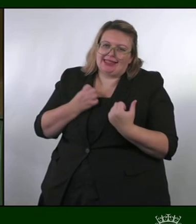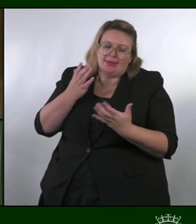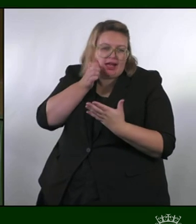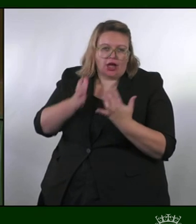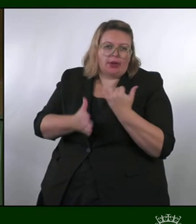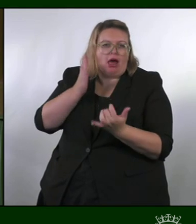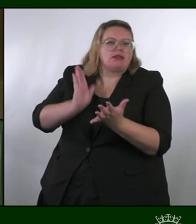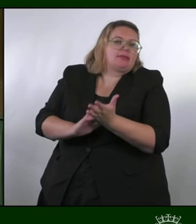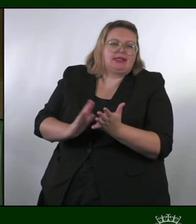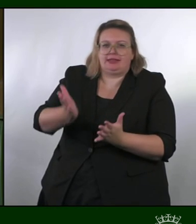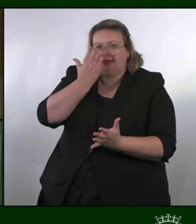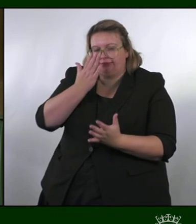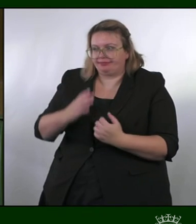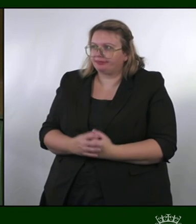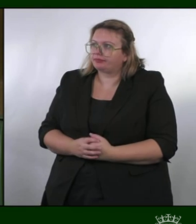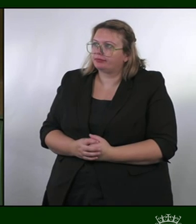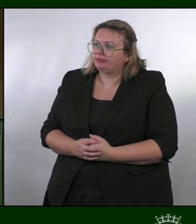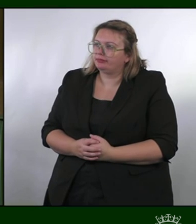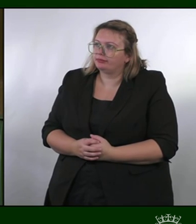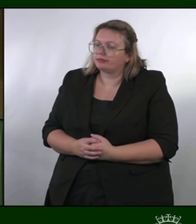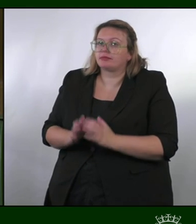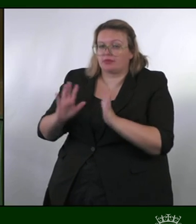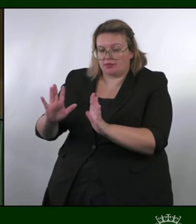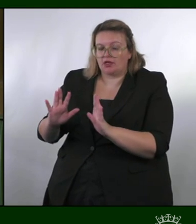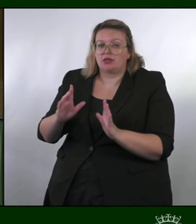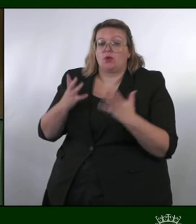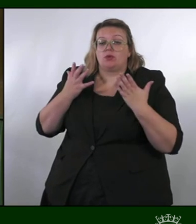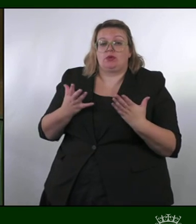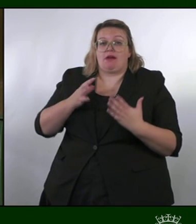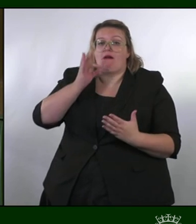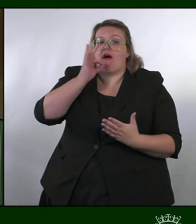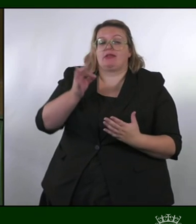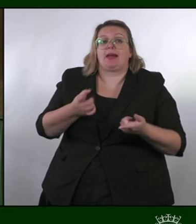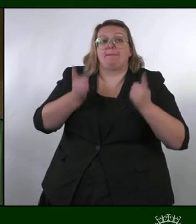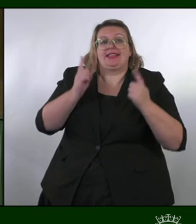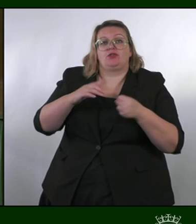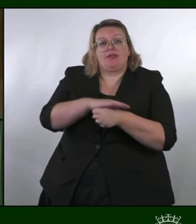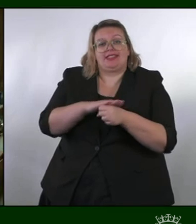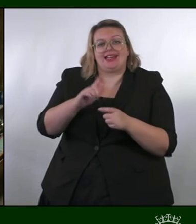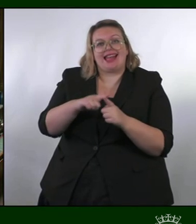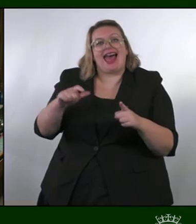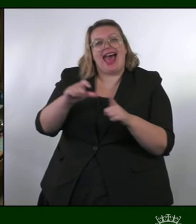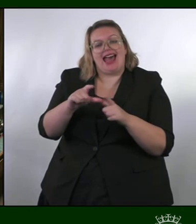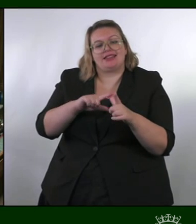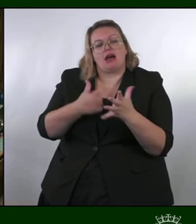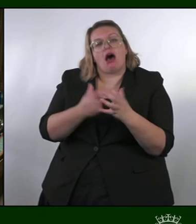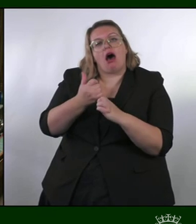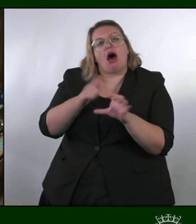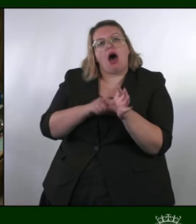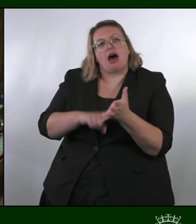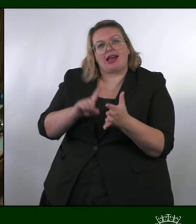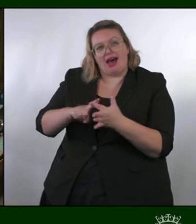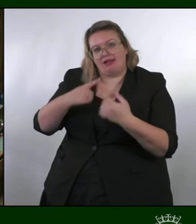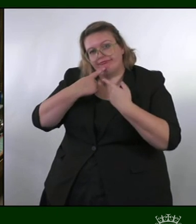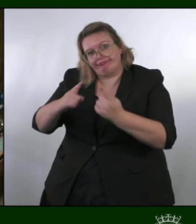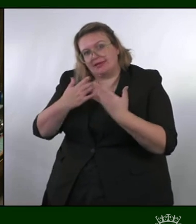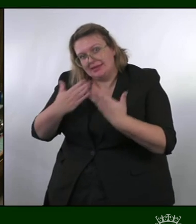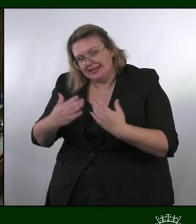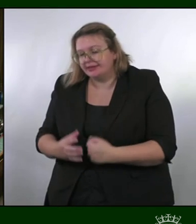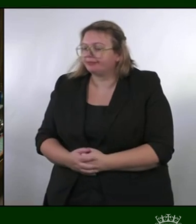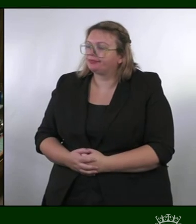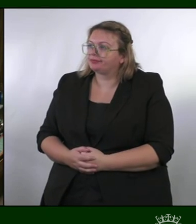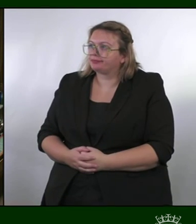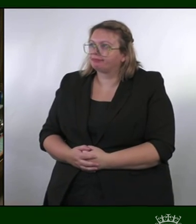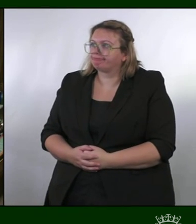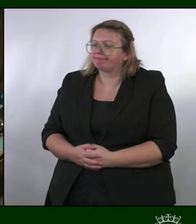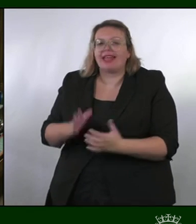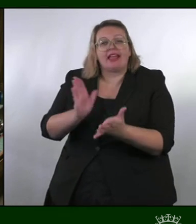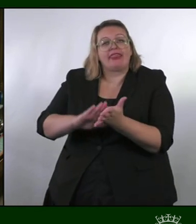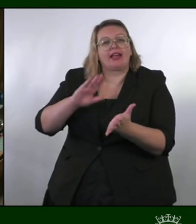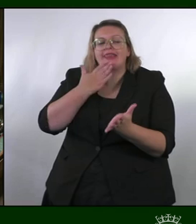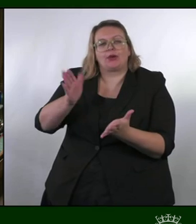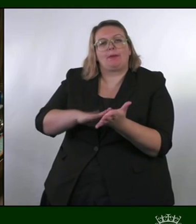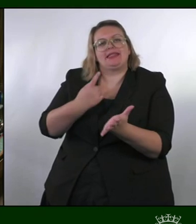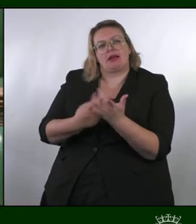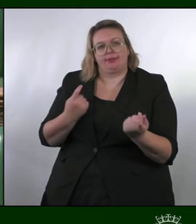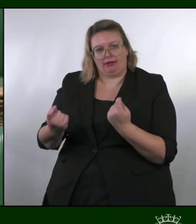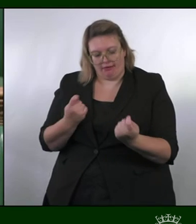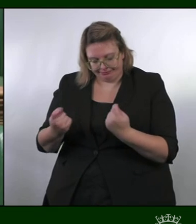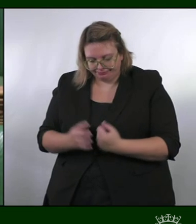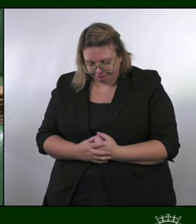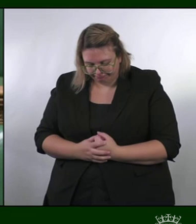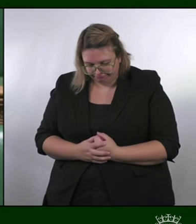How many other areas in tier 2 today are facing the same fate as Sheffield, such as those areas in tier 2 that neighbour South Yorkshire, such as North East Derbyshire or Nottinghamshire?